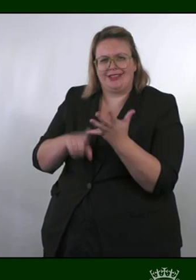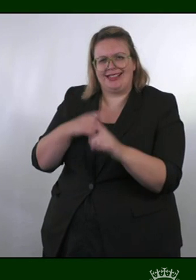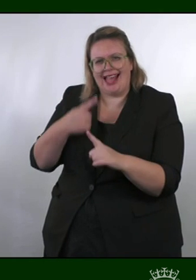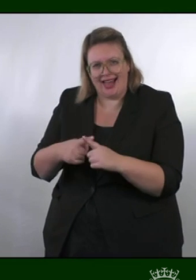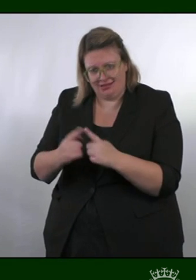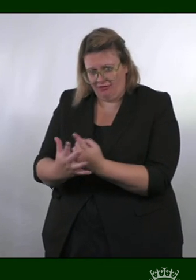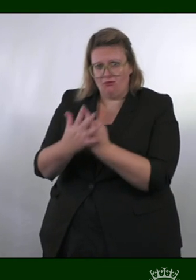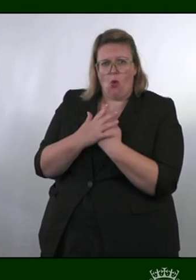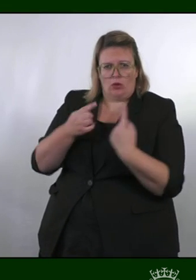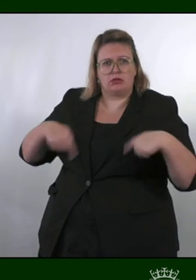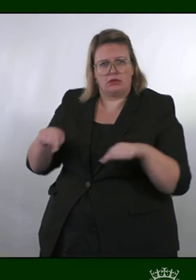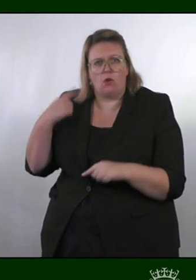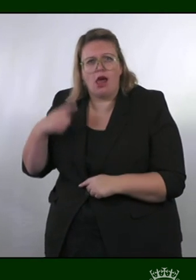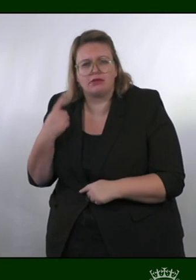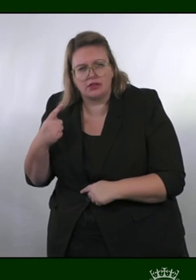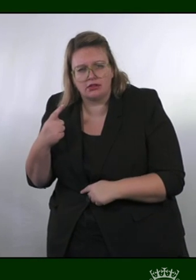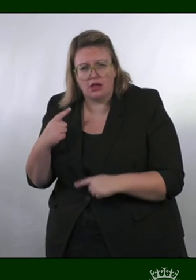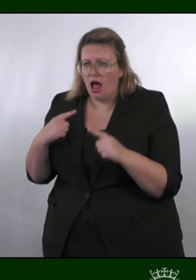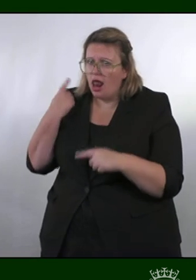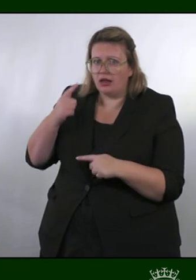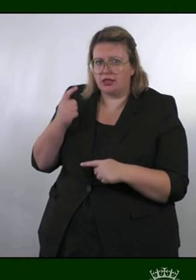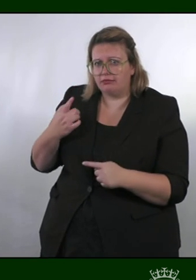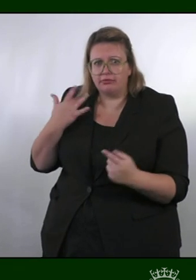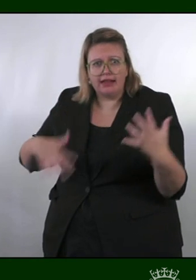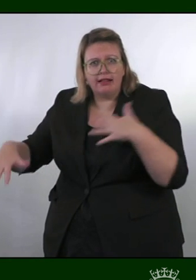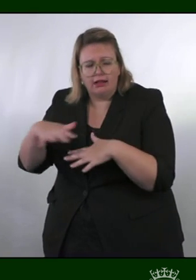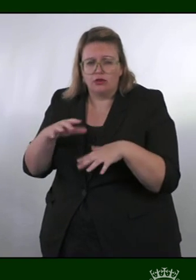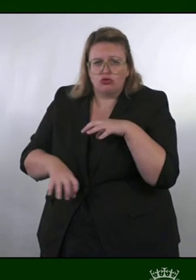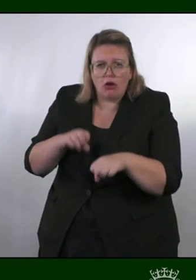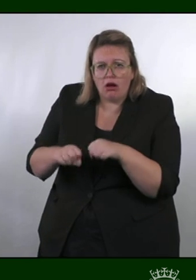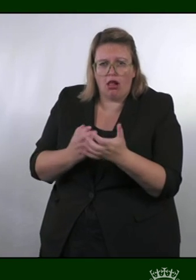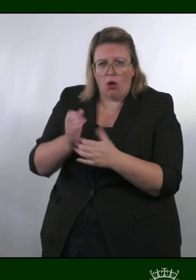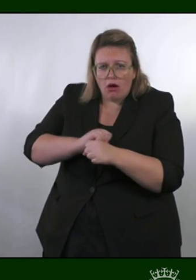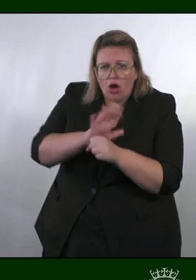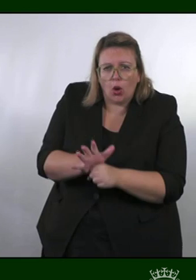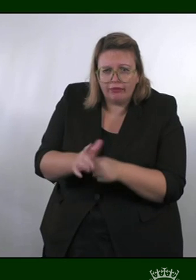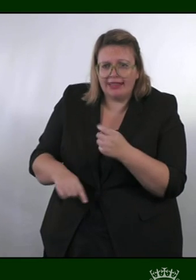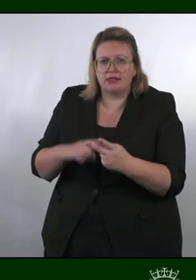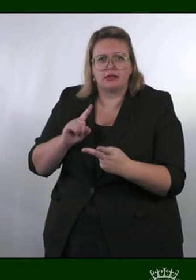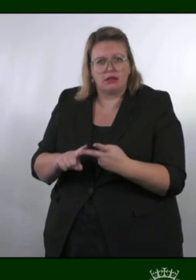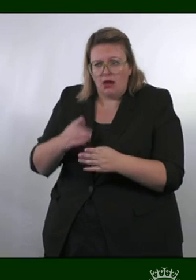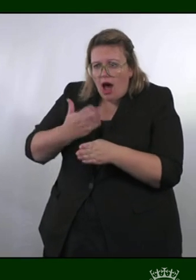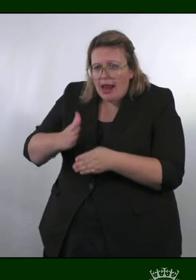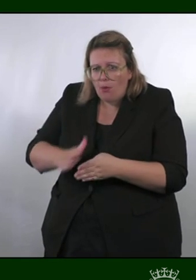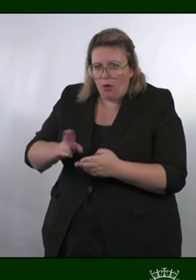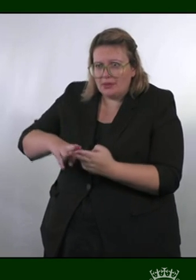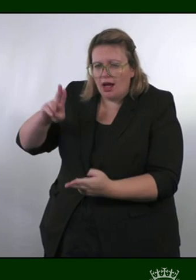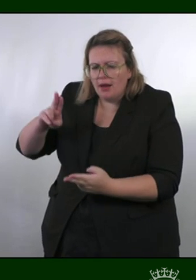These Londoners are already facing the double whammy of covid and financial ruin.